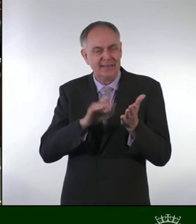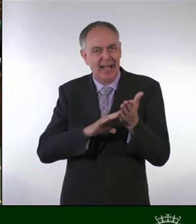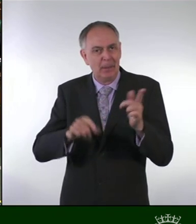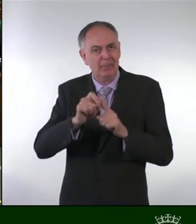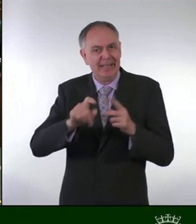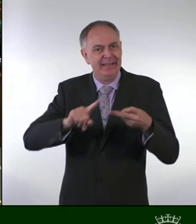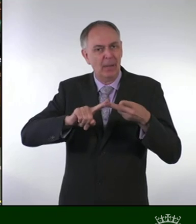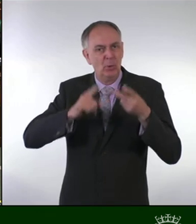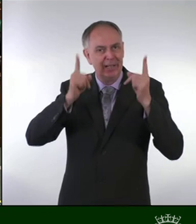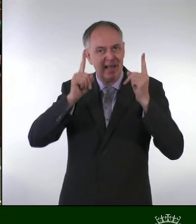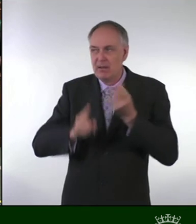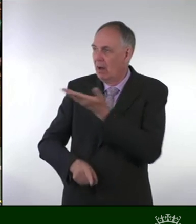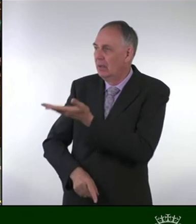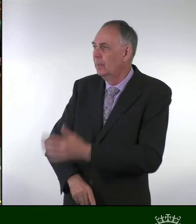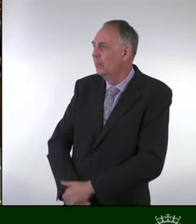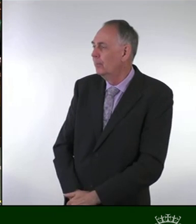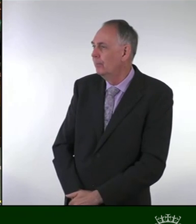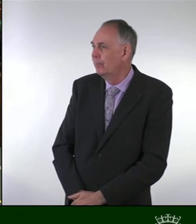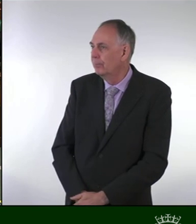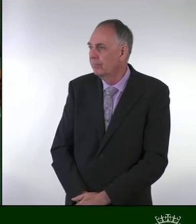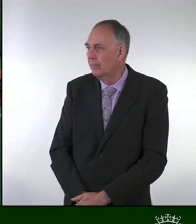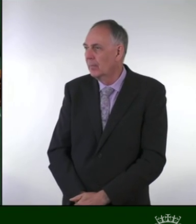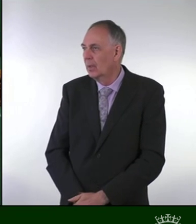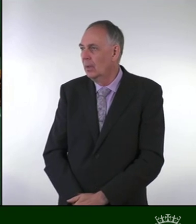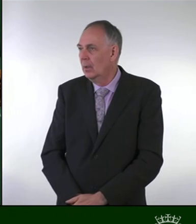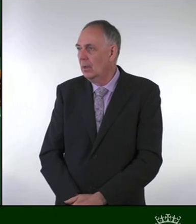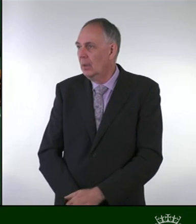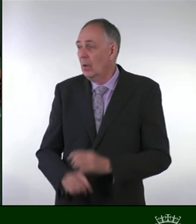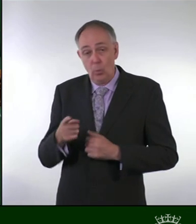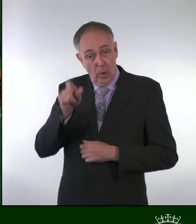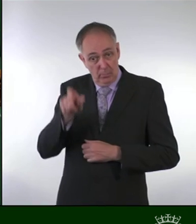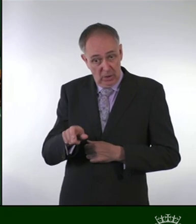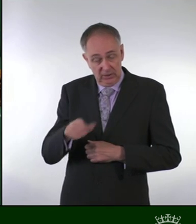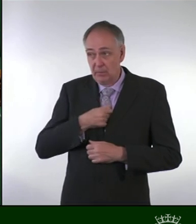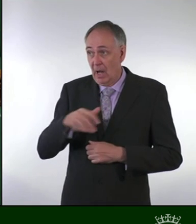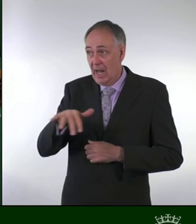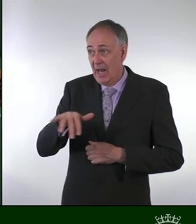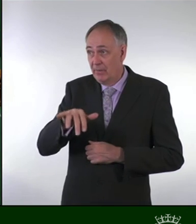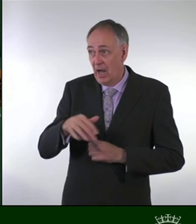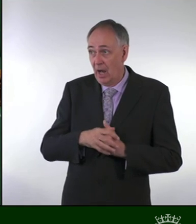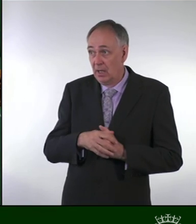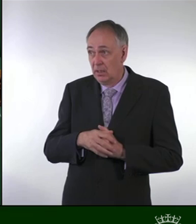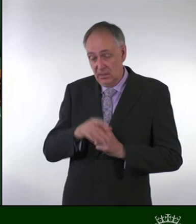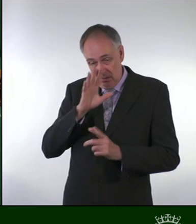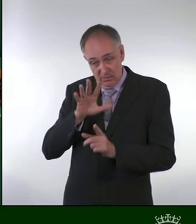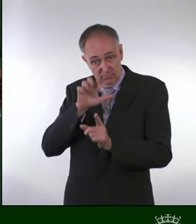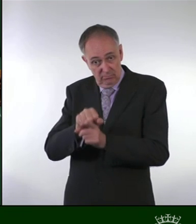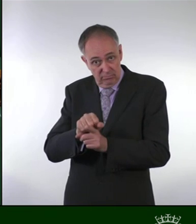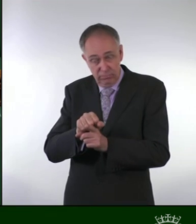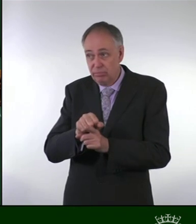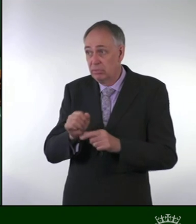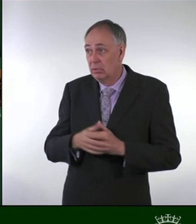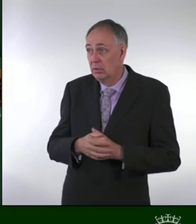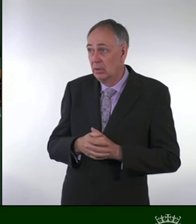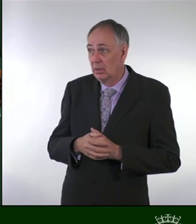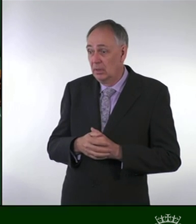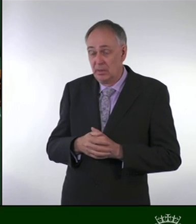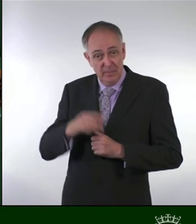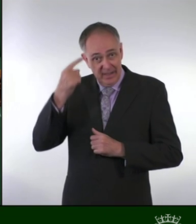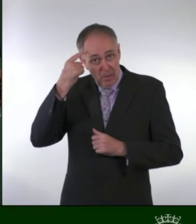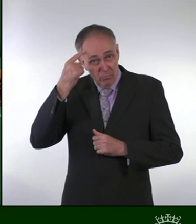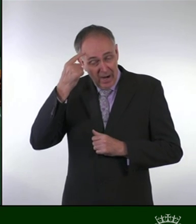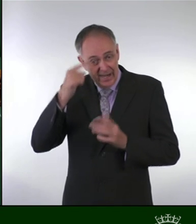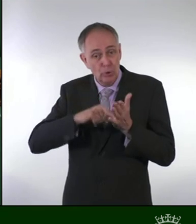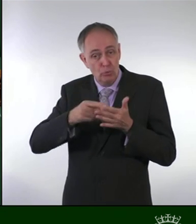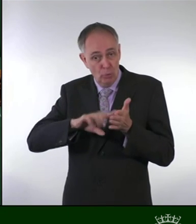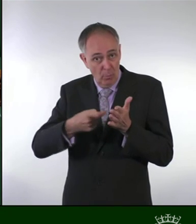Thank you, Mr Speaker.My constituent Daniel Caplan, who has just turned 17, has been diagnosed with a diffuse midline glioma—a brain stem tumour.